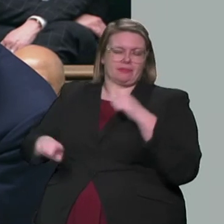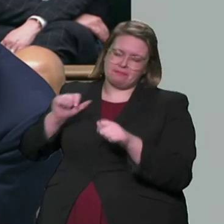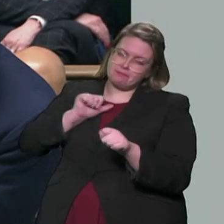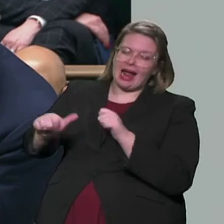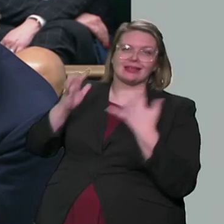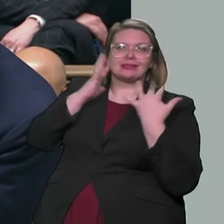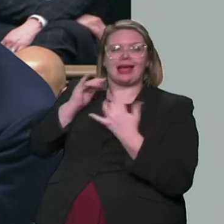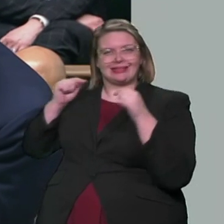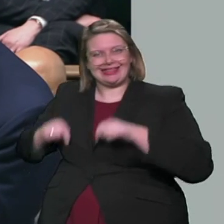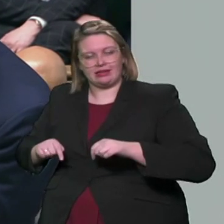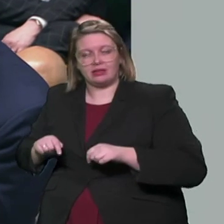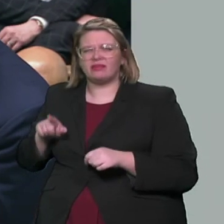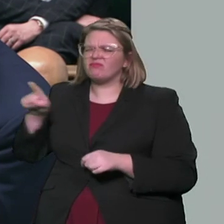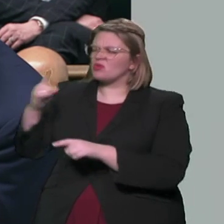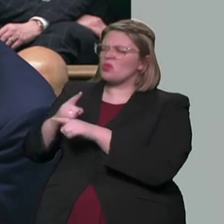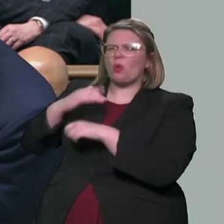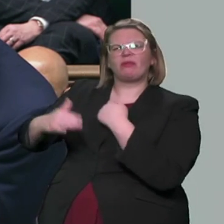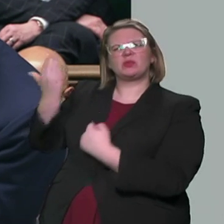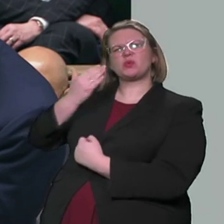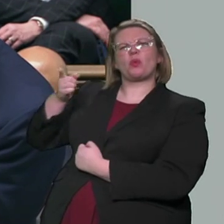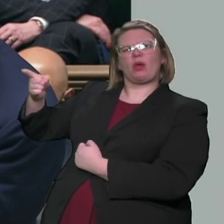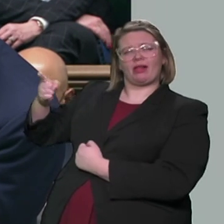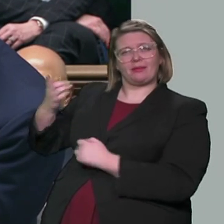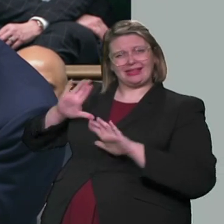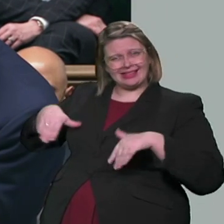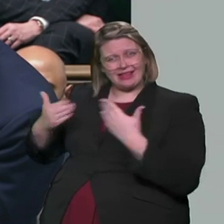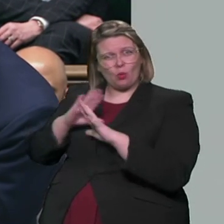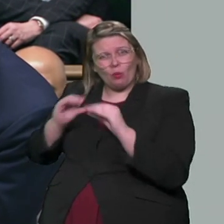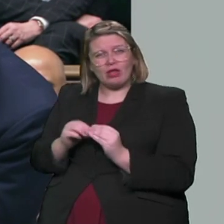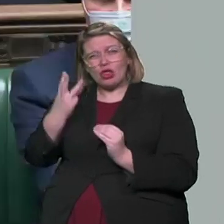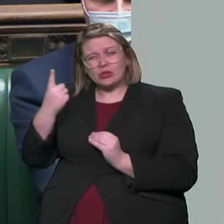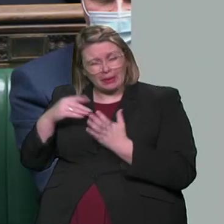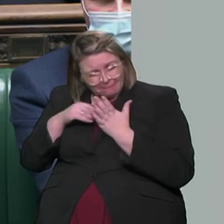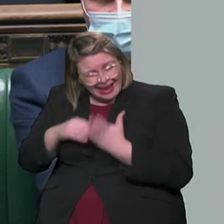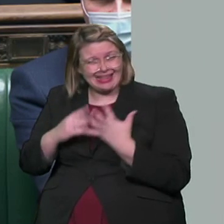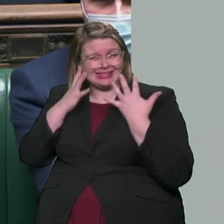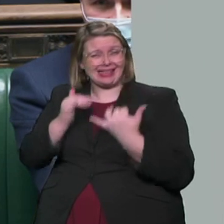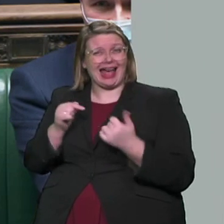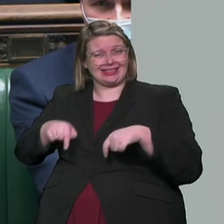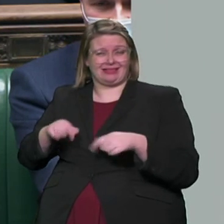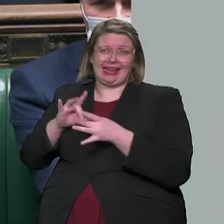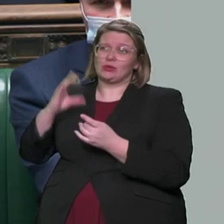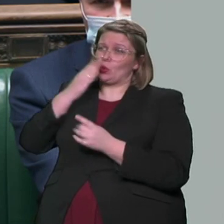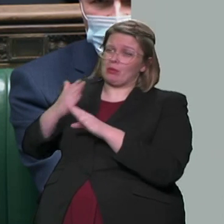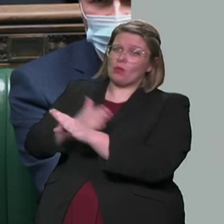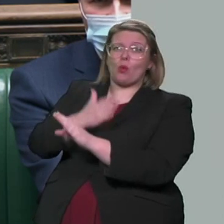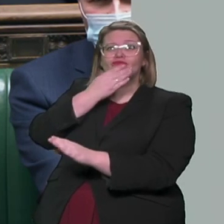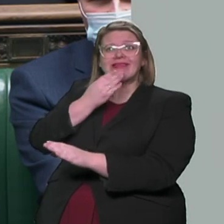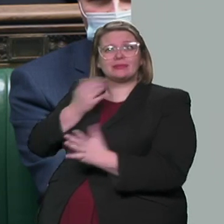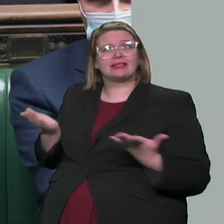The right honourable Lady talks about schools. We delivered 31 million tests to schools in the run-up to Christmas.